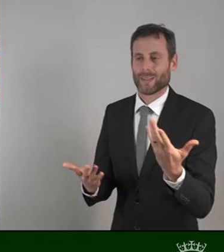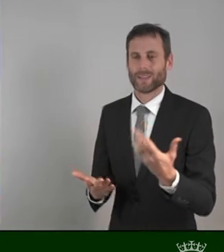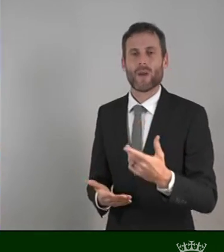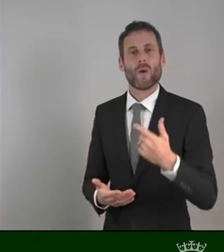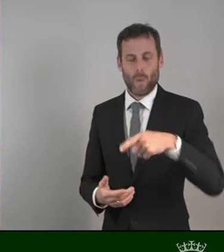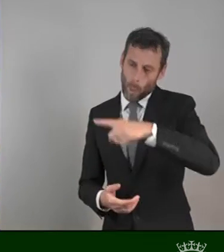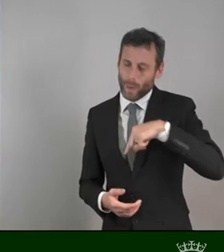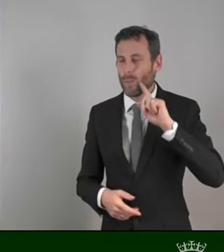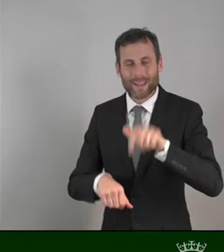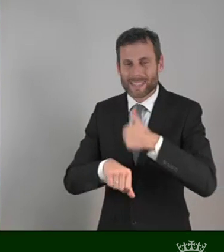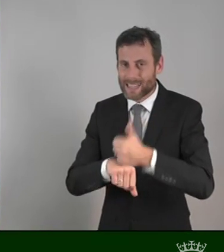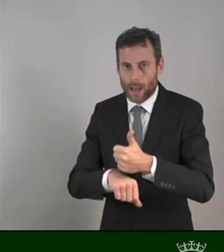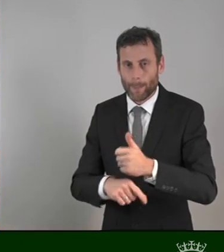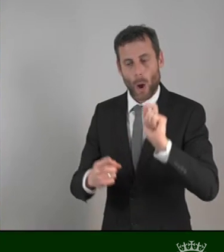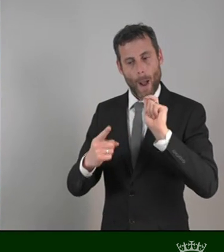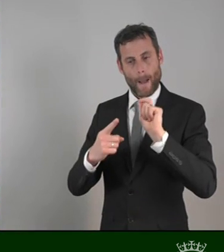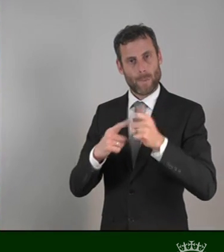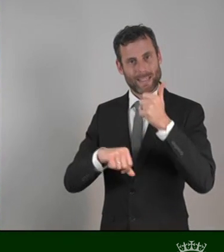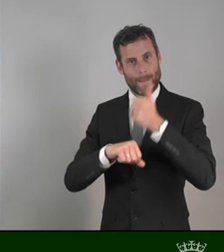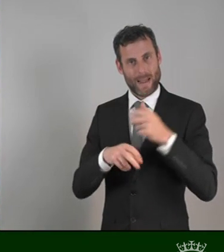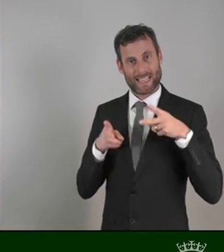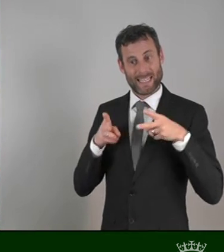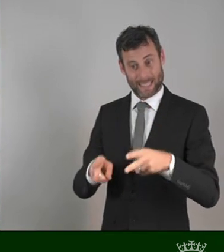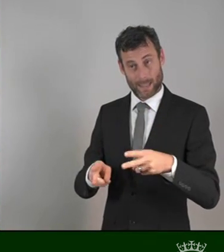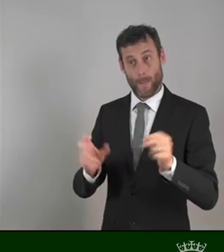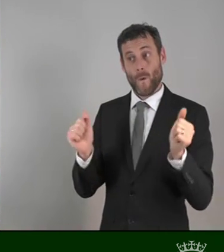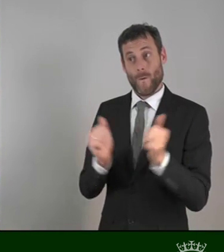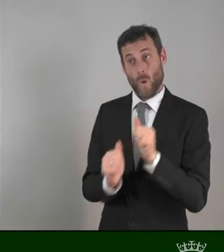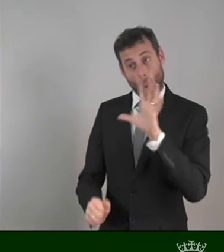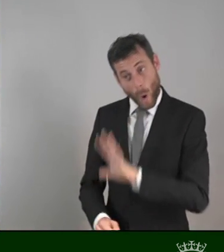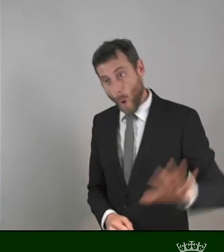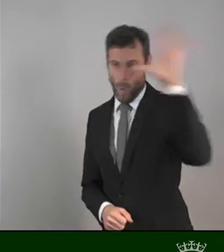We will have a points-based system that will deliver the immigration that this whole country needs.